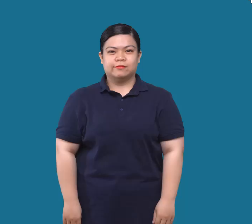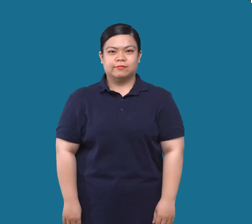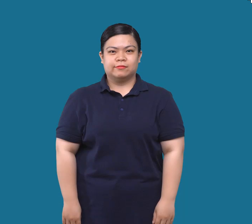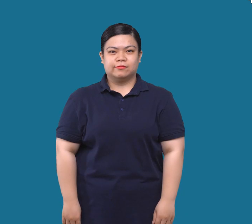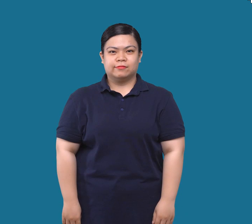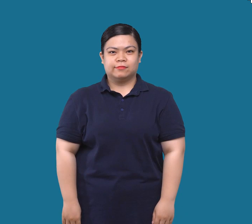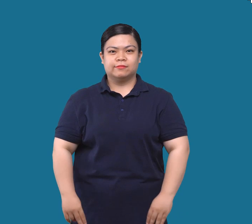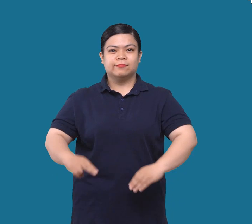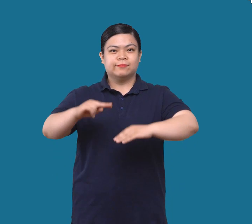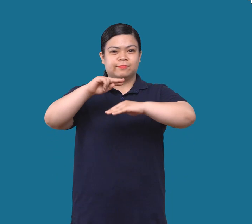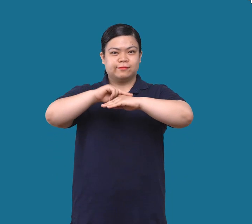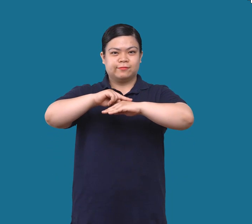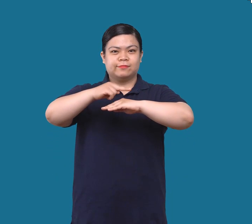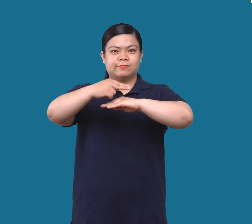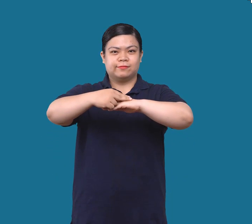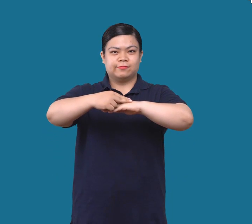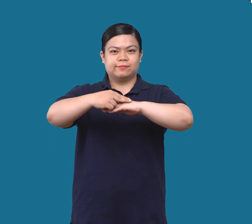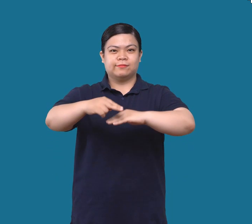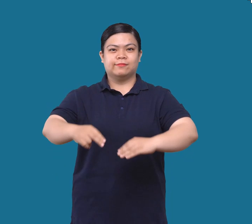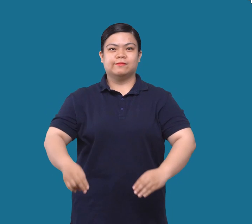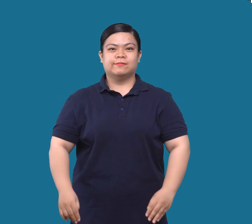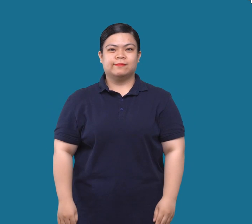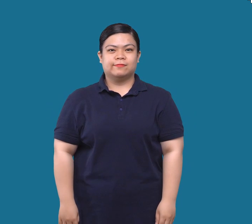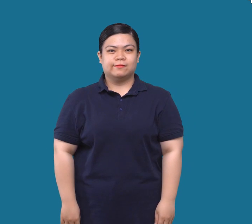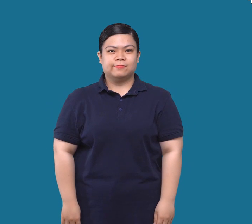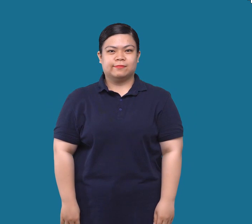quả thanh long